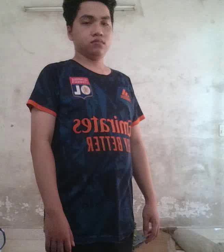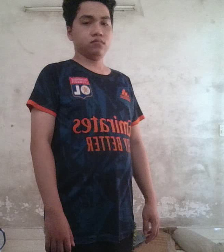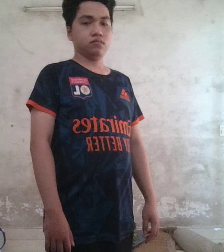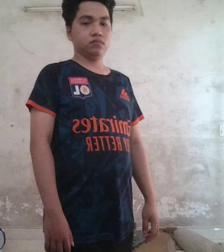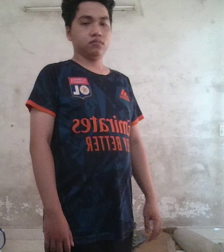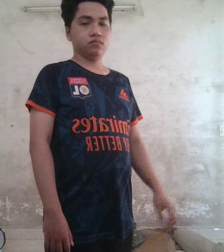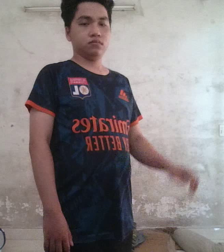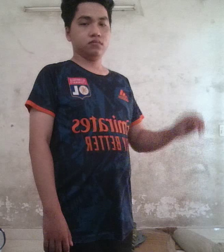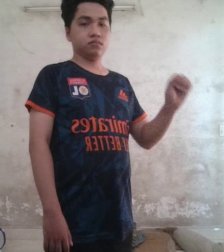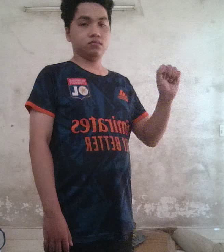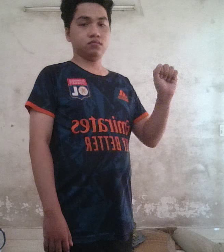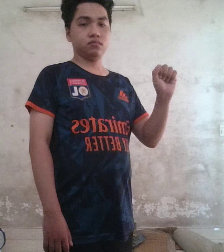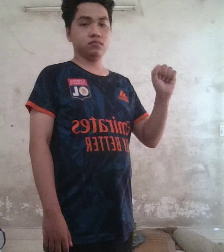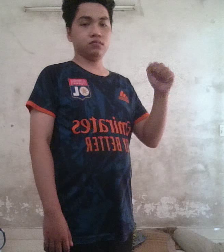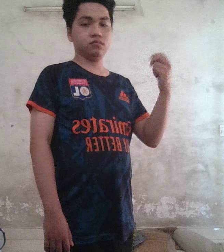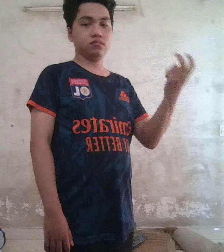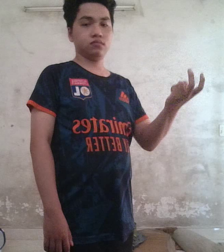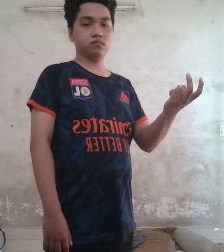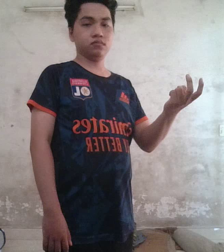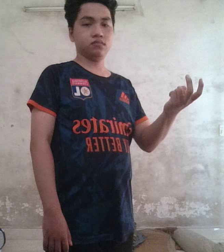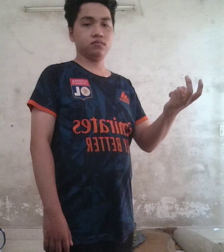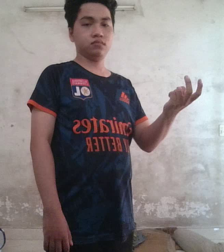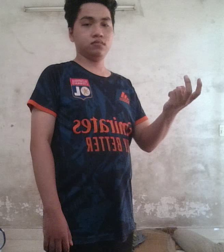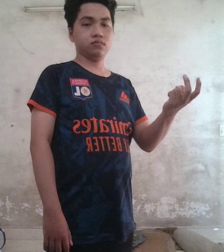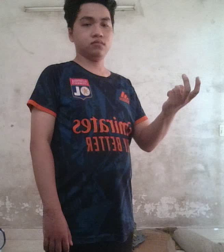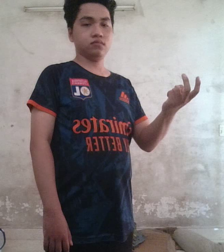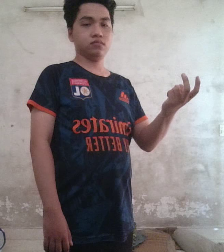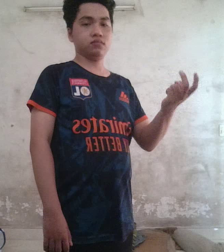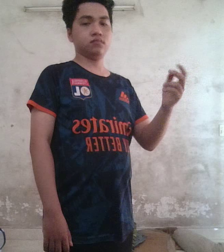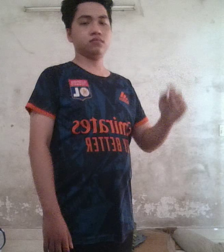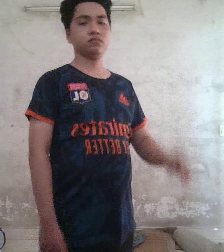ă